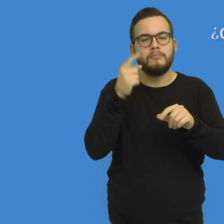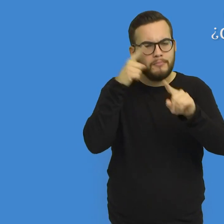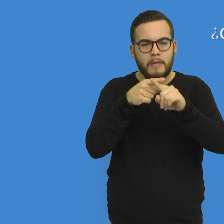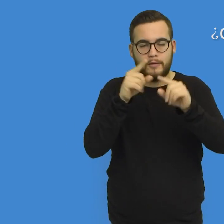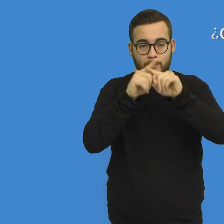objetivo